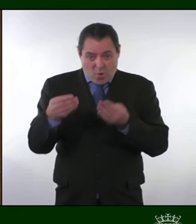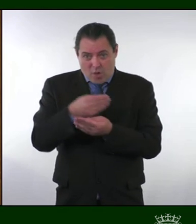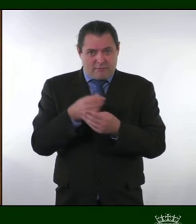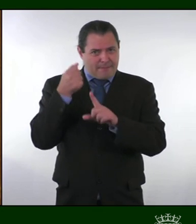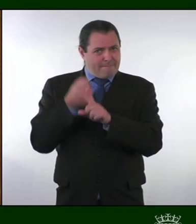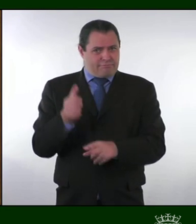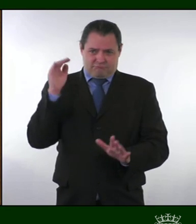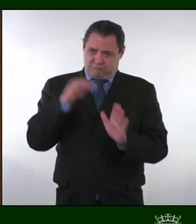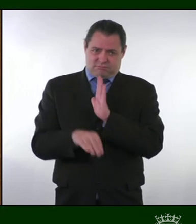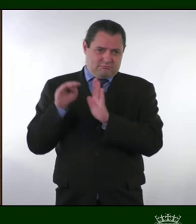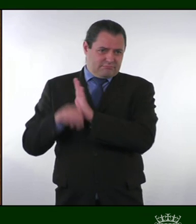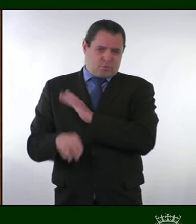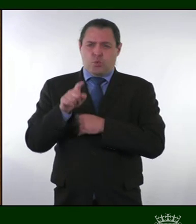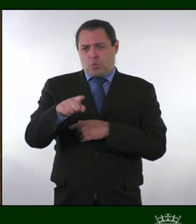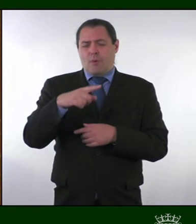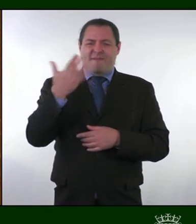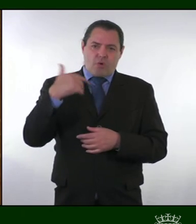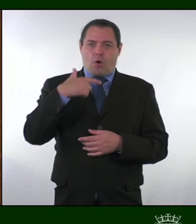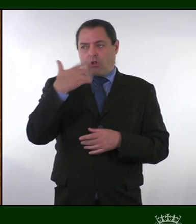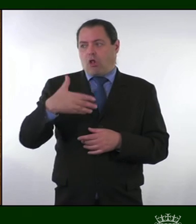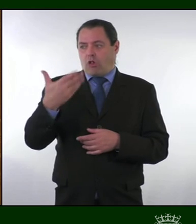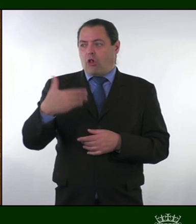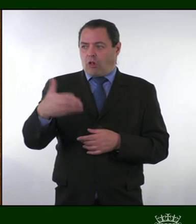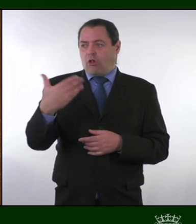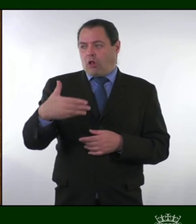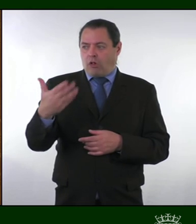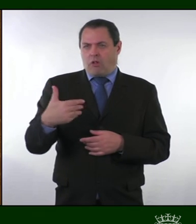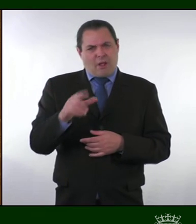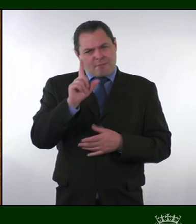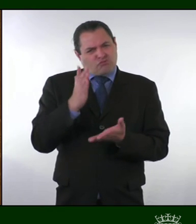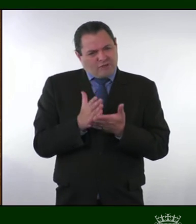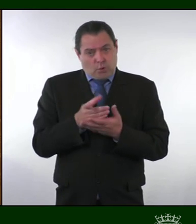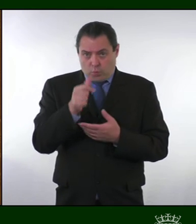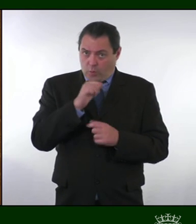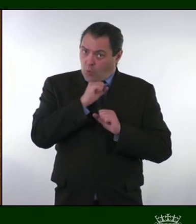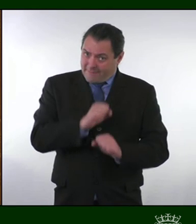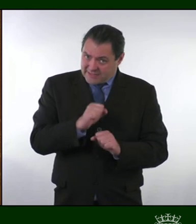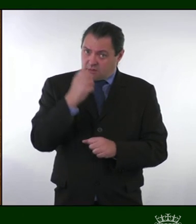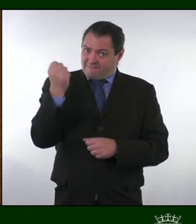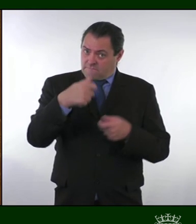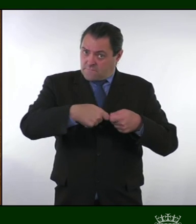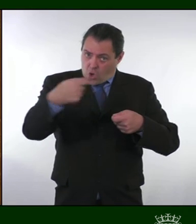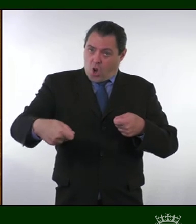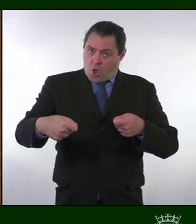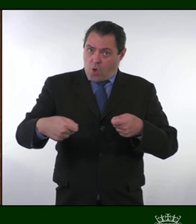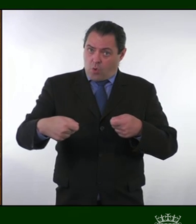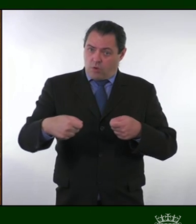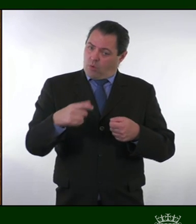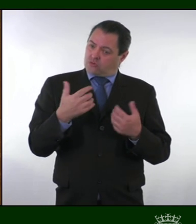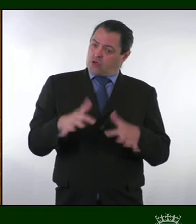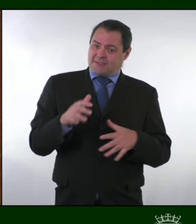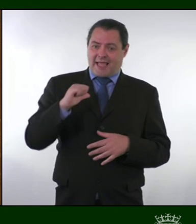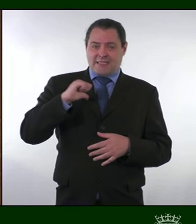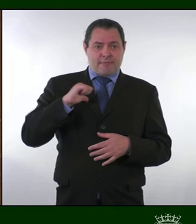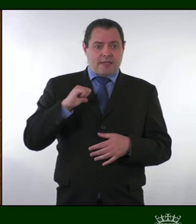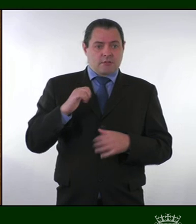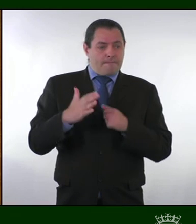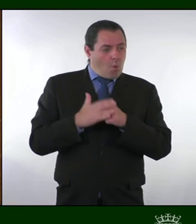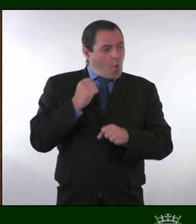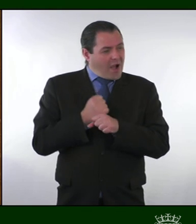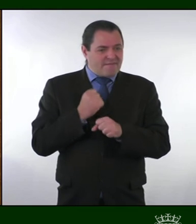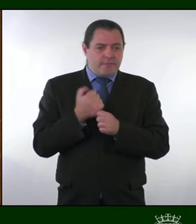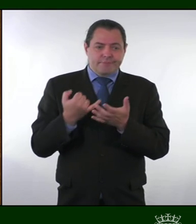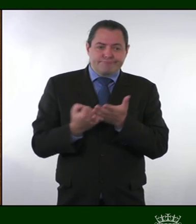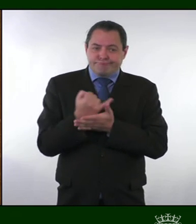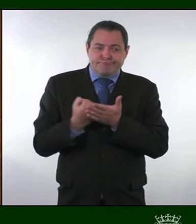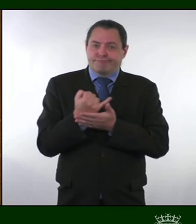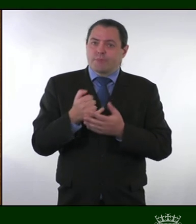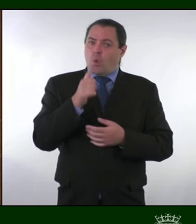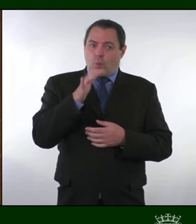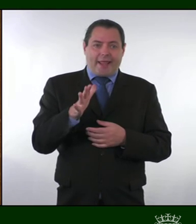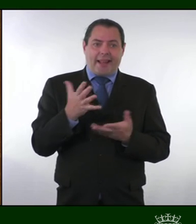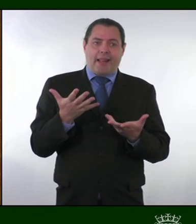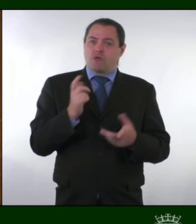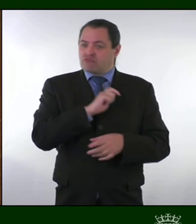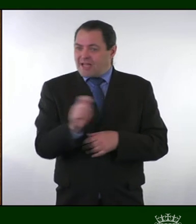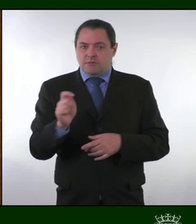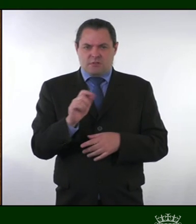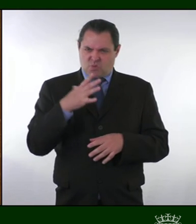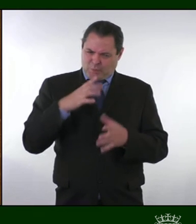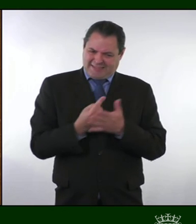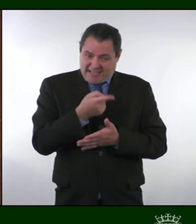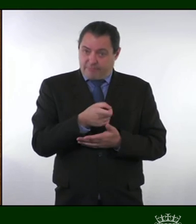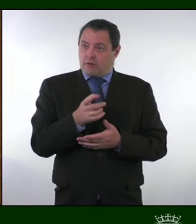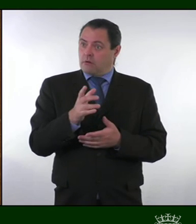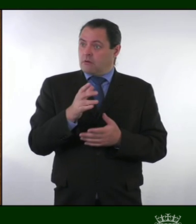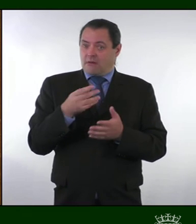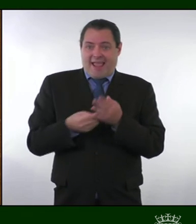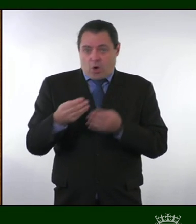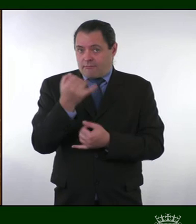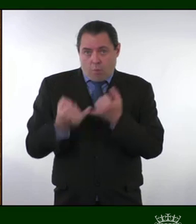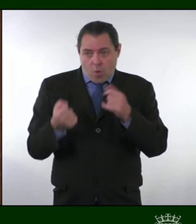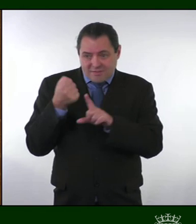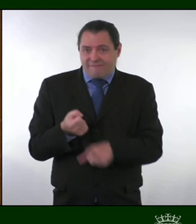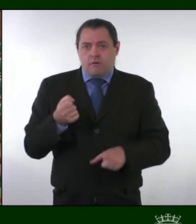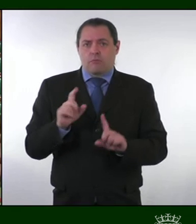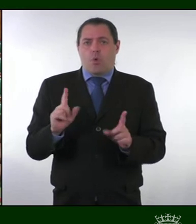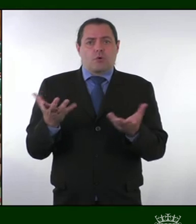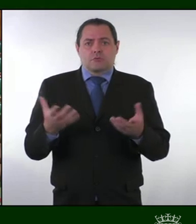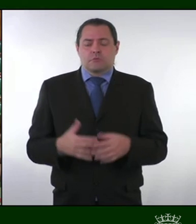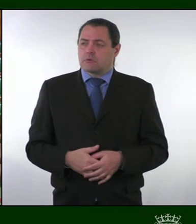So despite earlier waffle from the Prime Minister, I am asking him again: will he commit to extending the job retention scheme or are we to expect more governmental incompetence, resulting in unnecessary redundancies and further strains on our already collapsing economy?